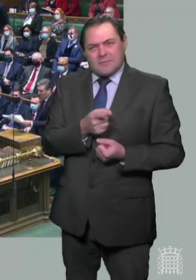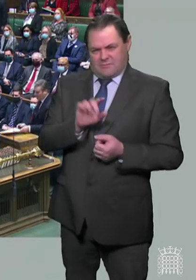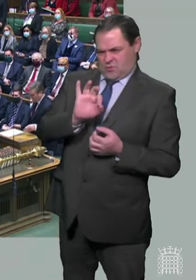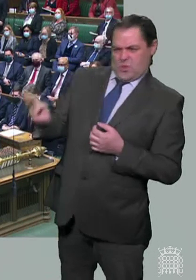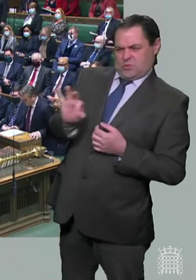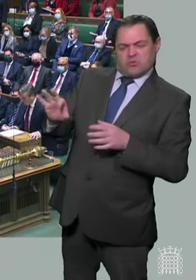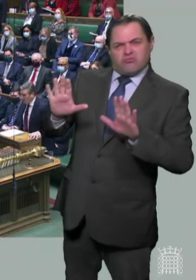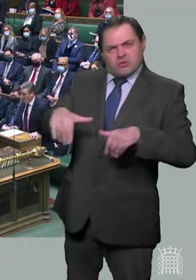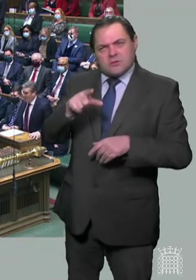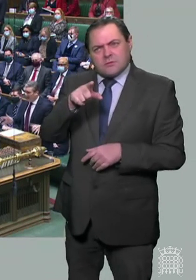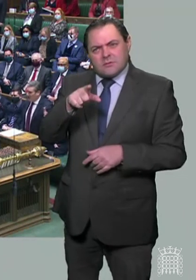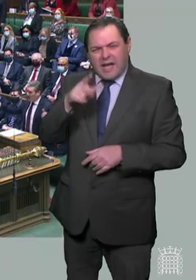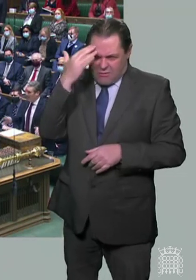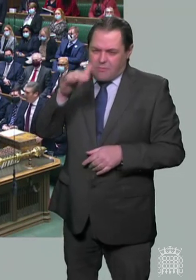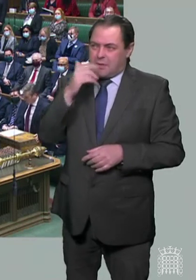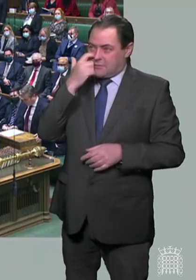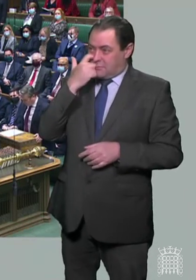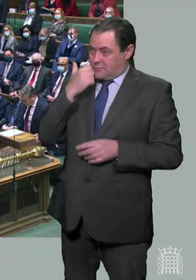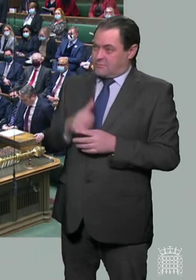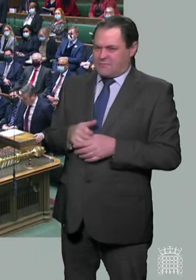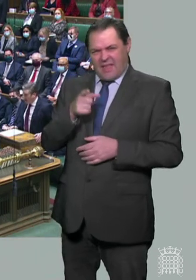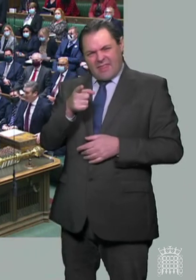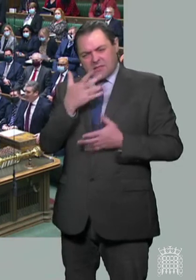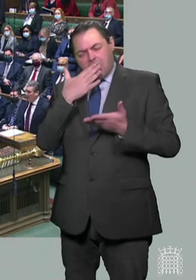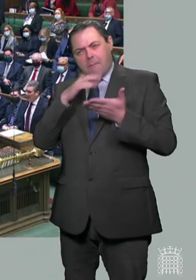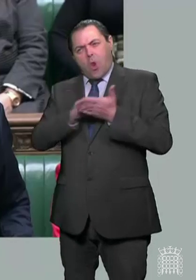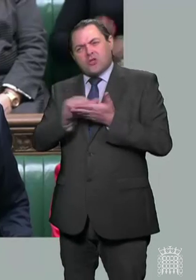That is not an apology.